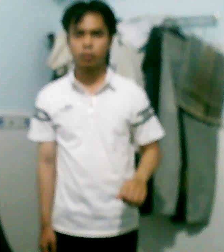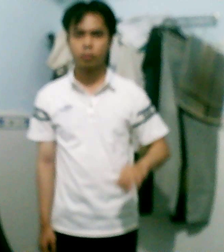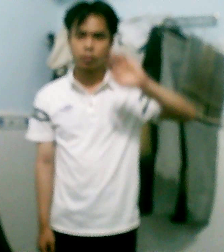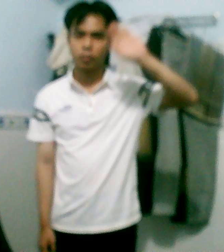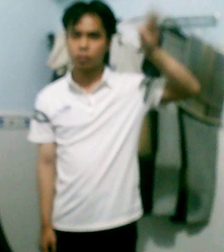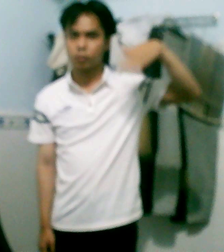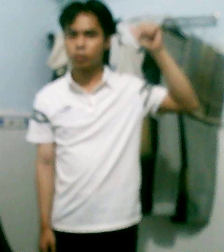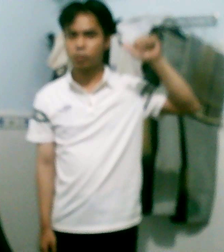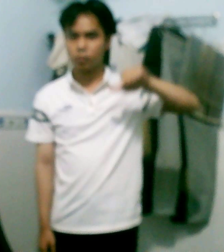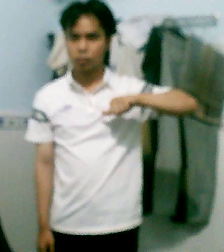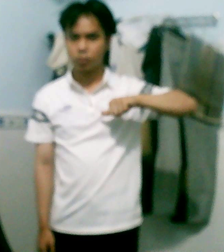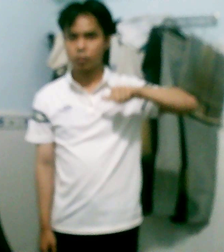thay co